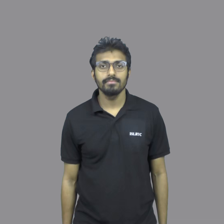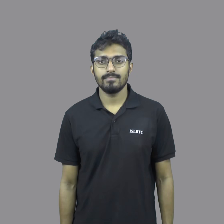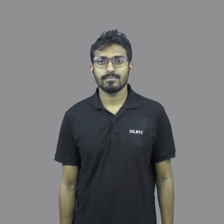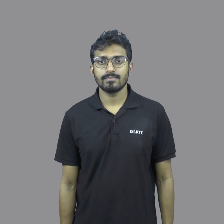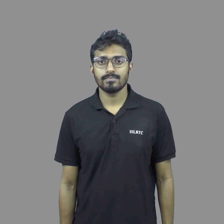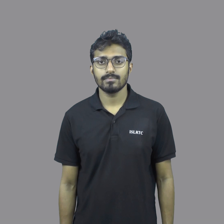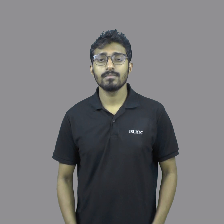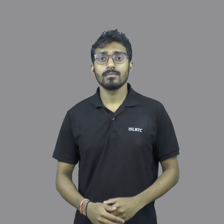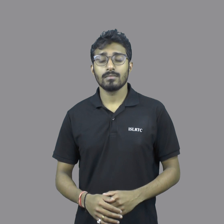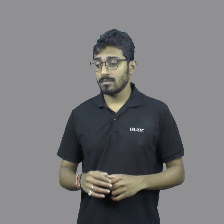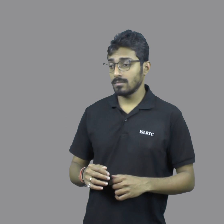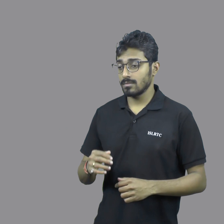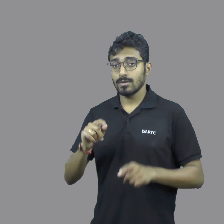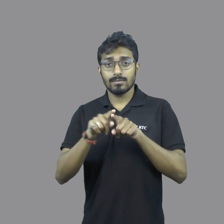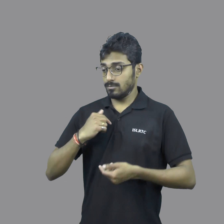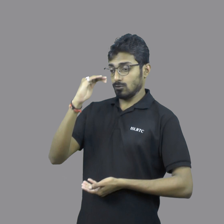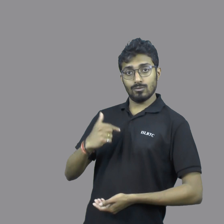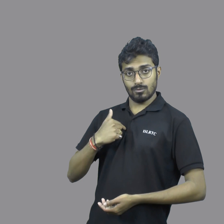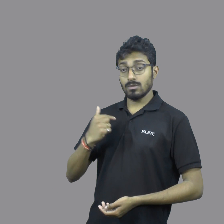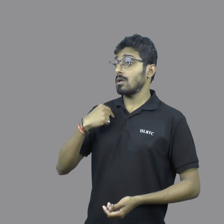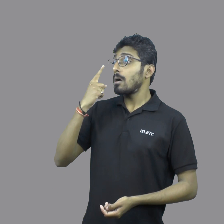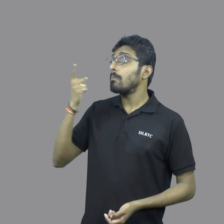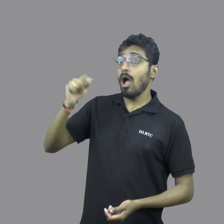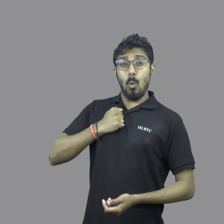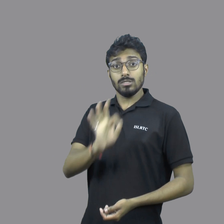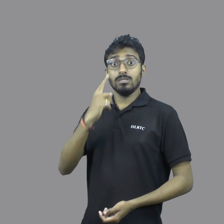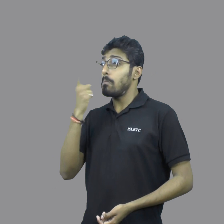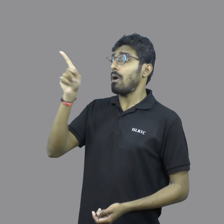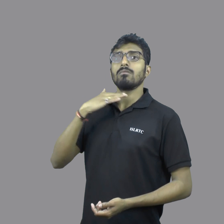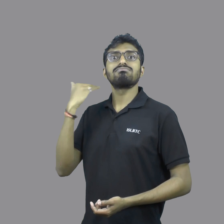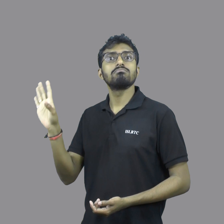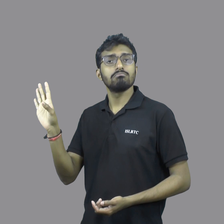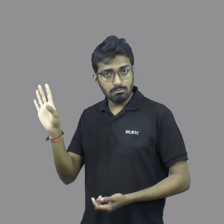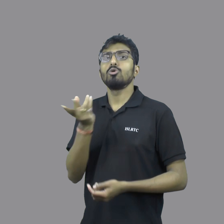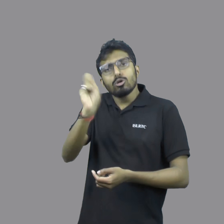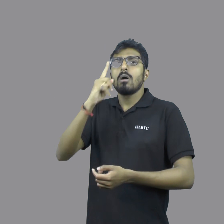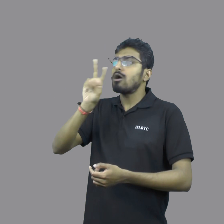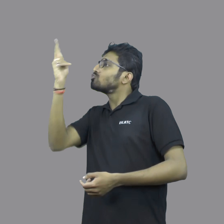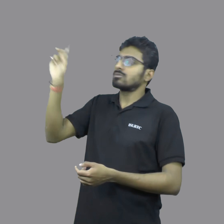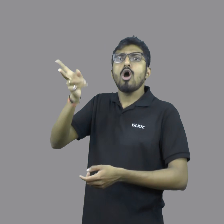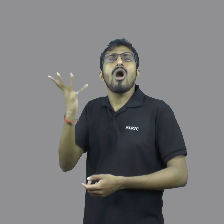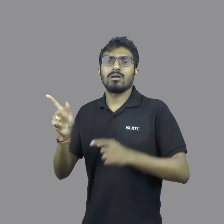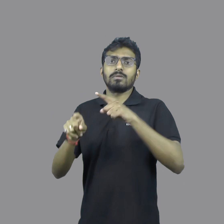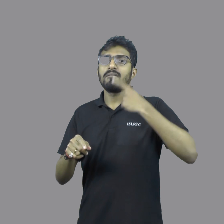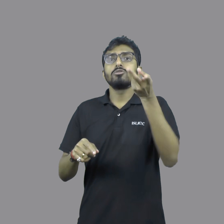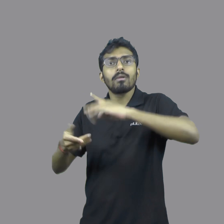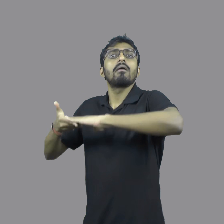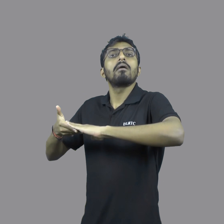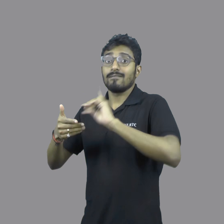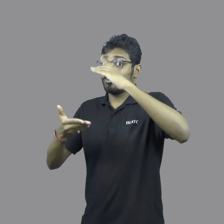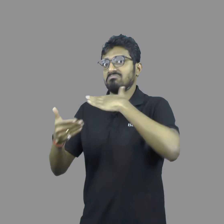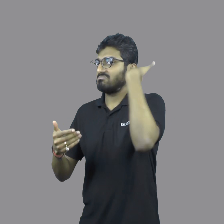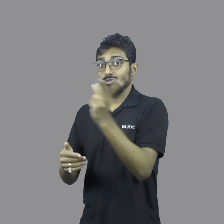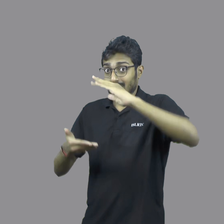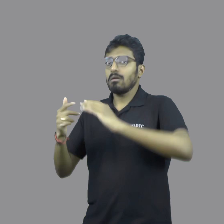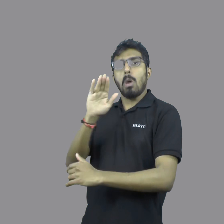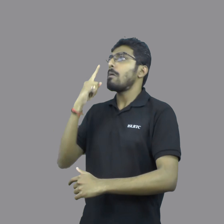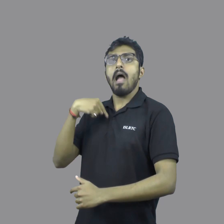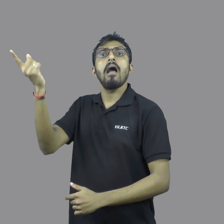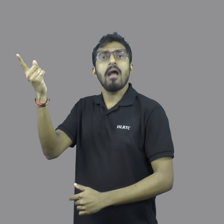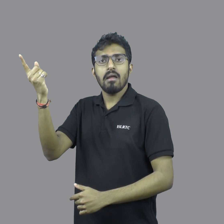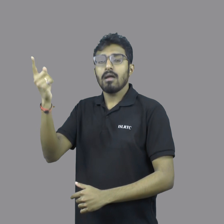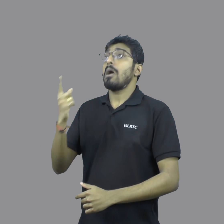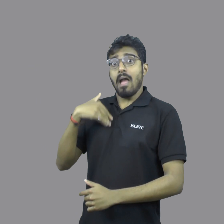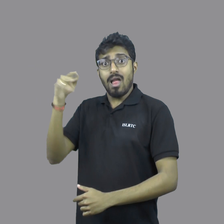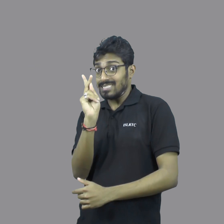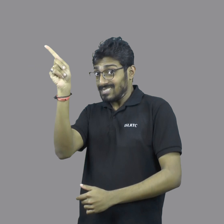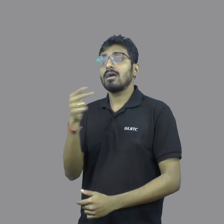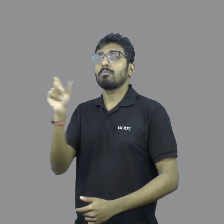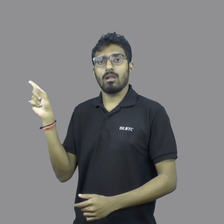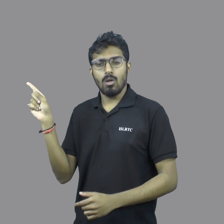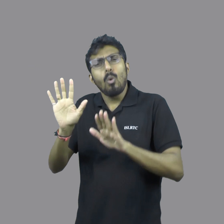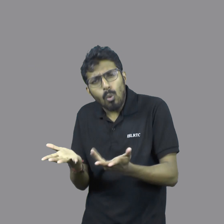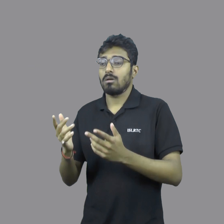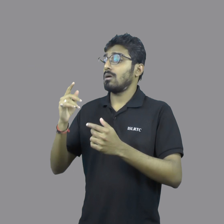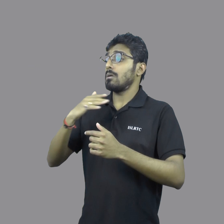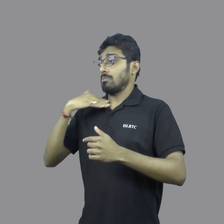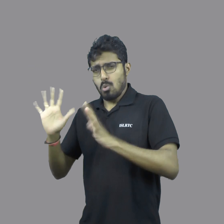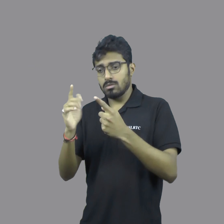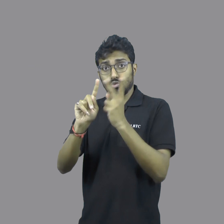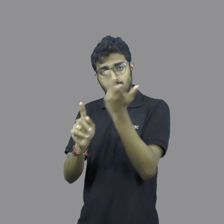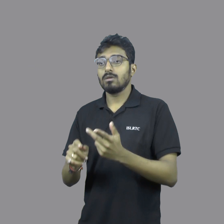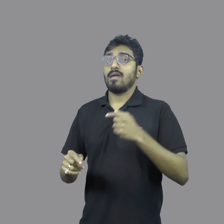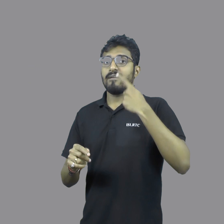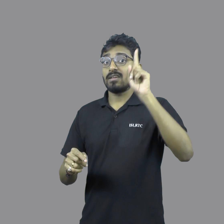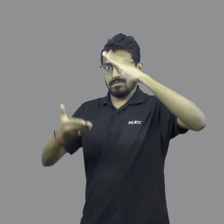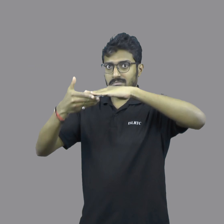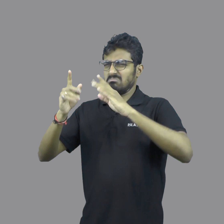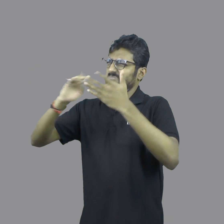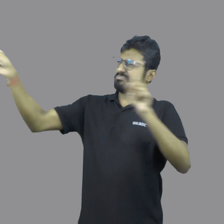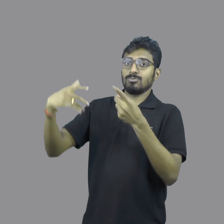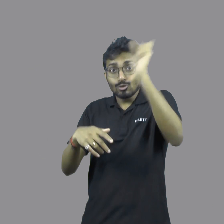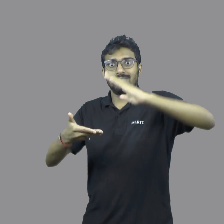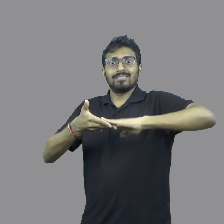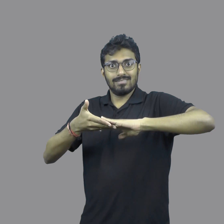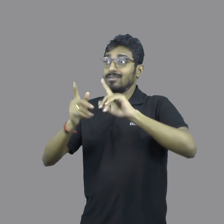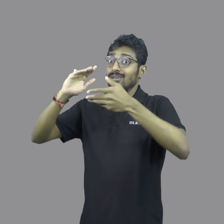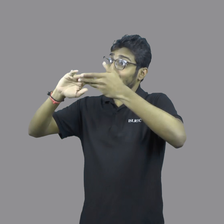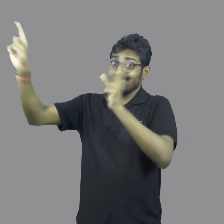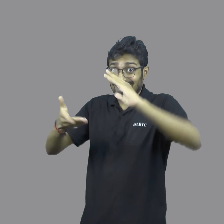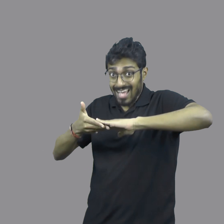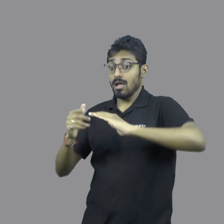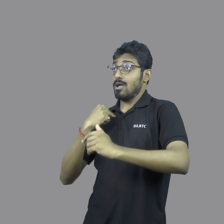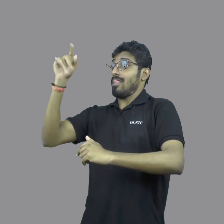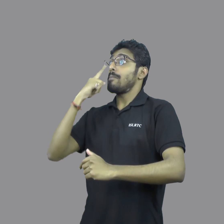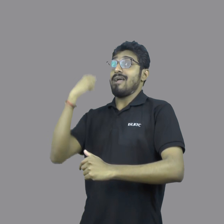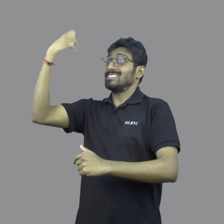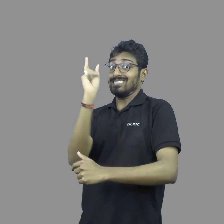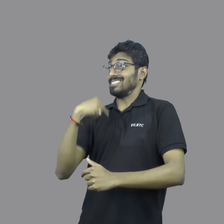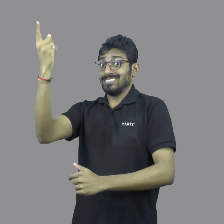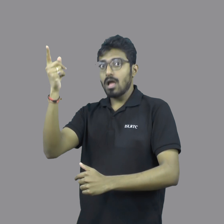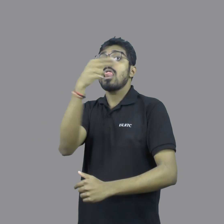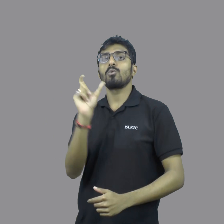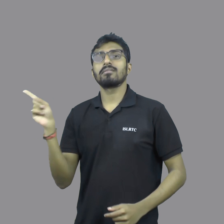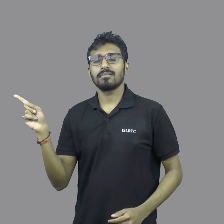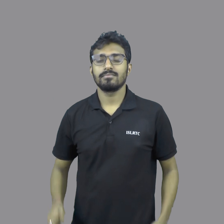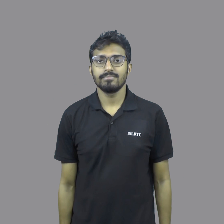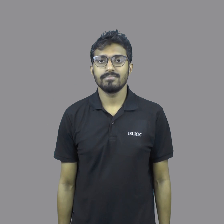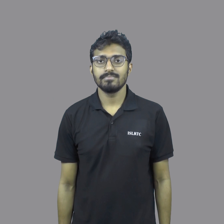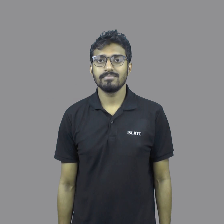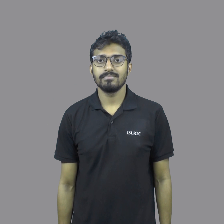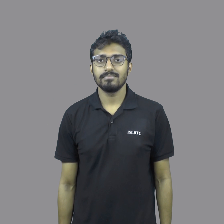Noverca